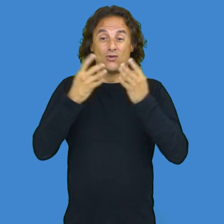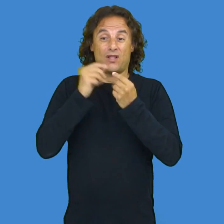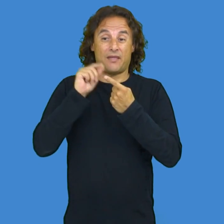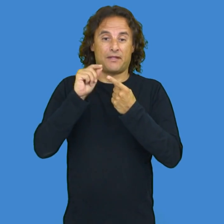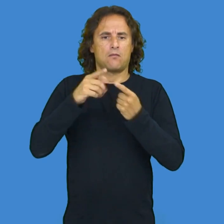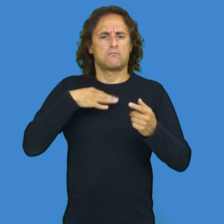diabetes